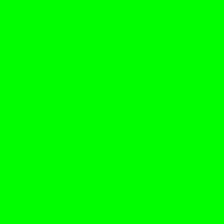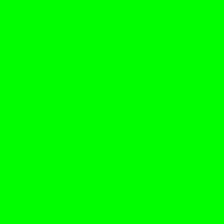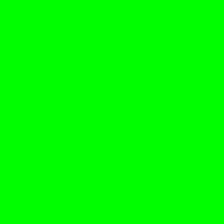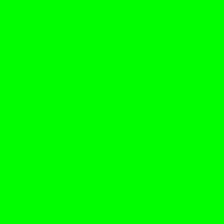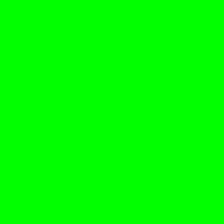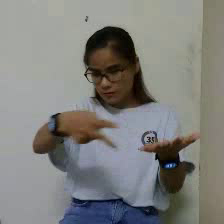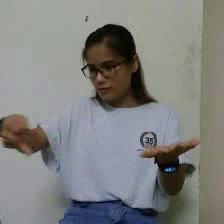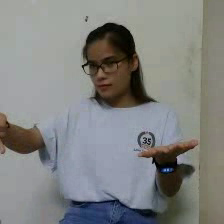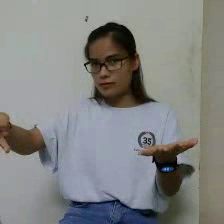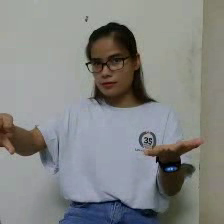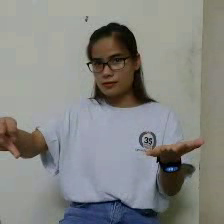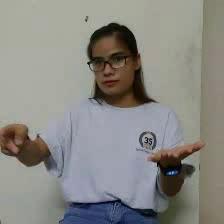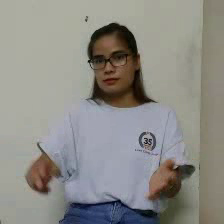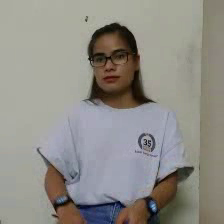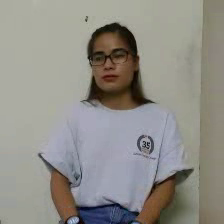Xuất viện